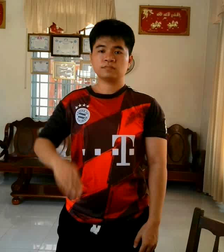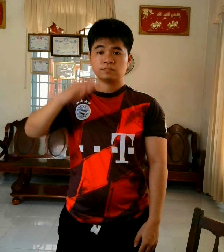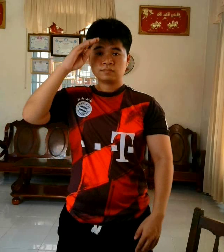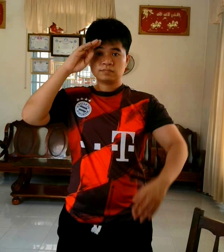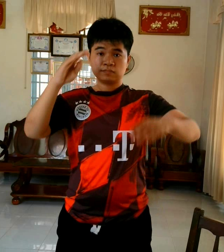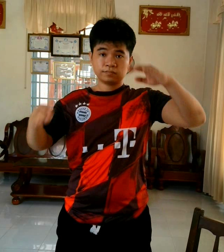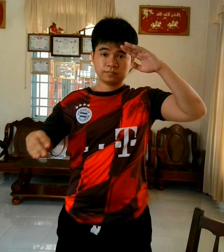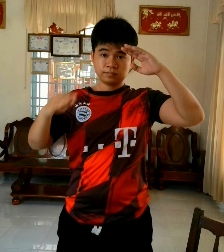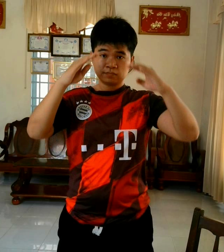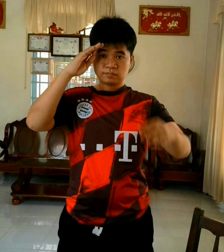xin chao